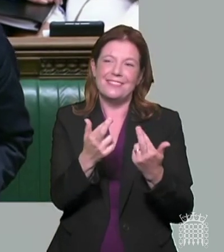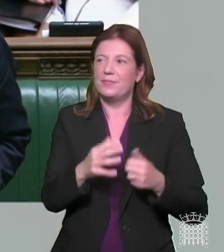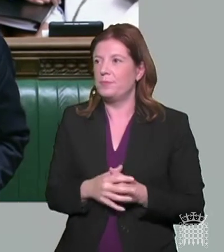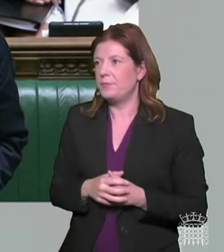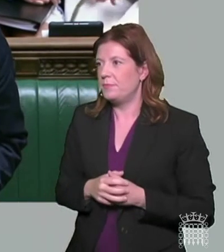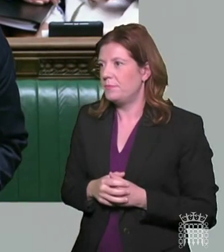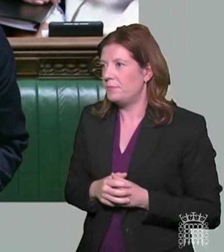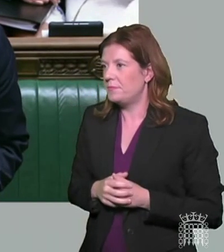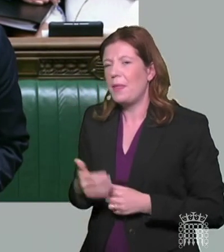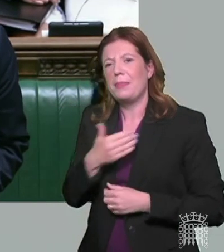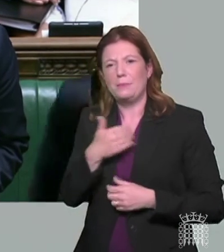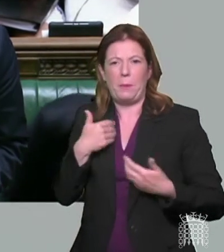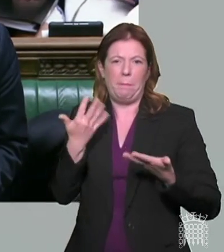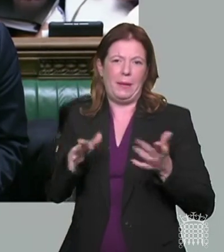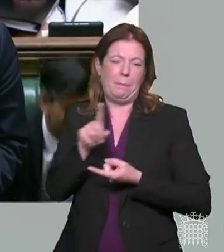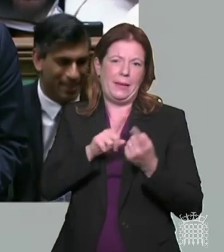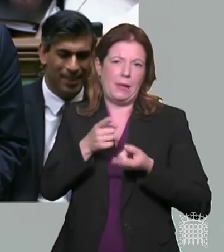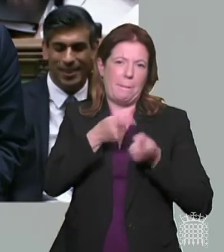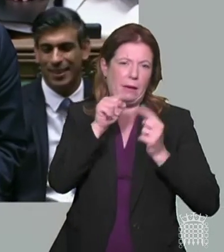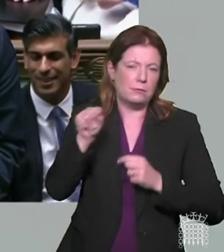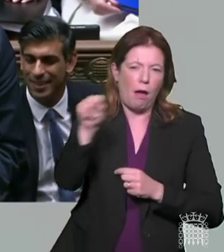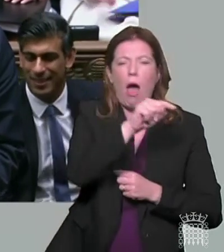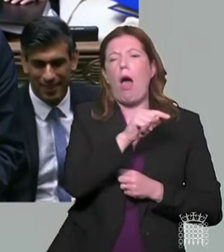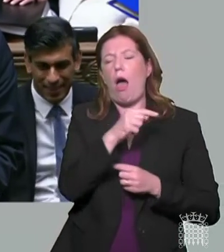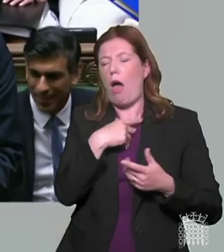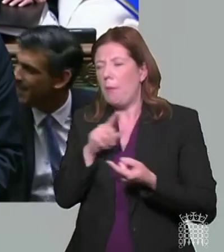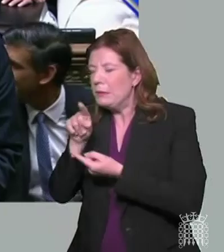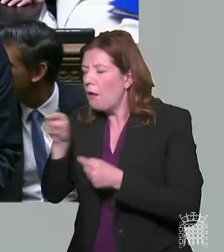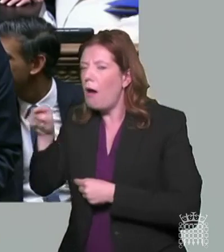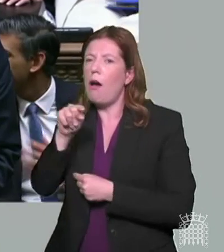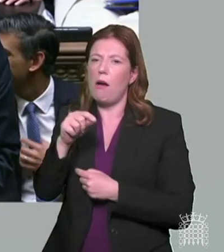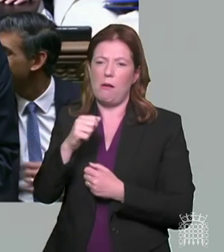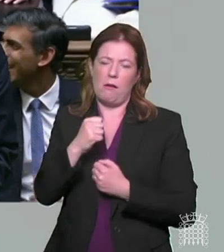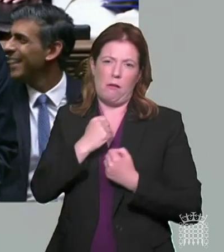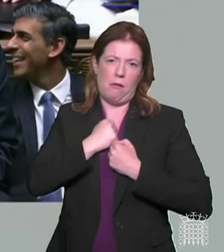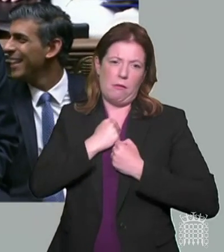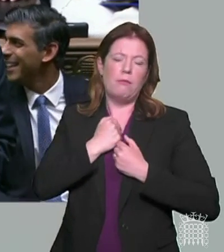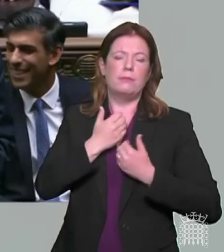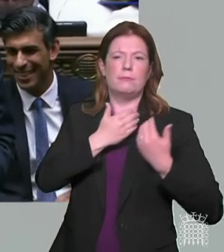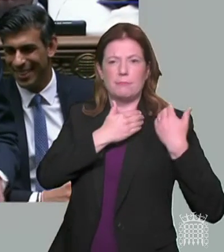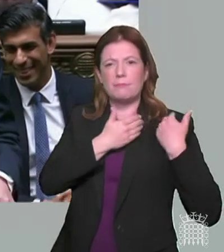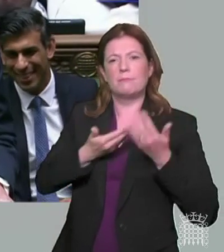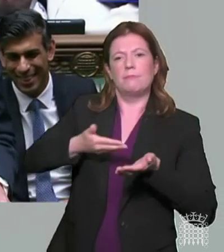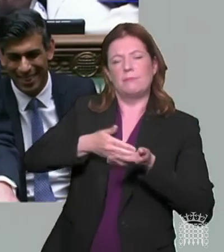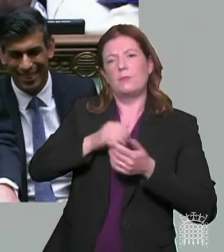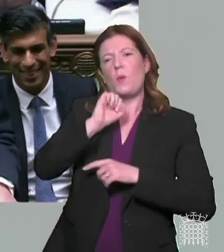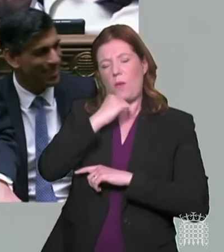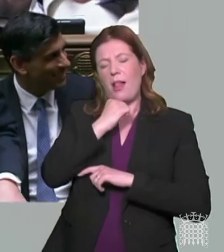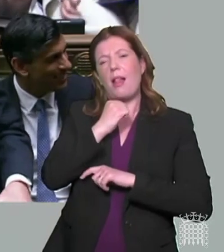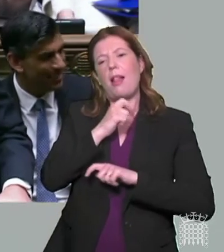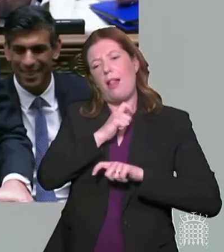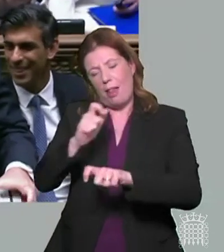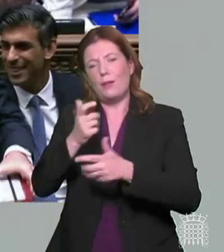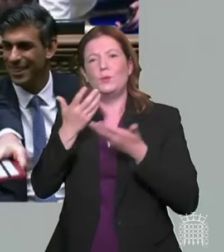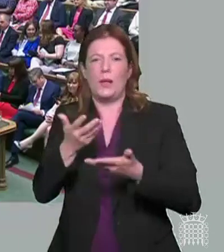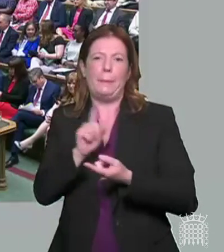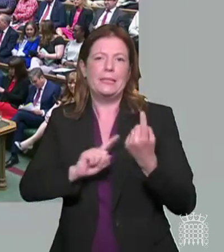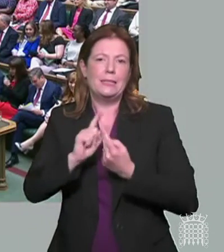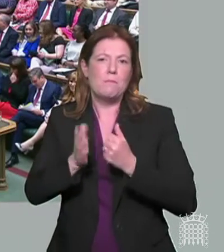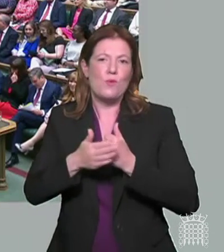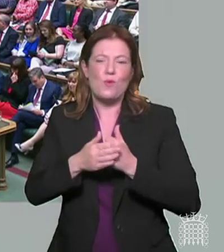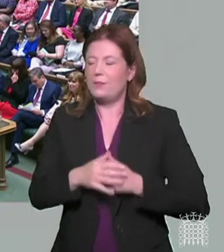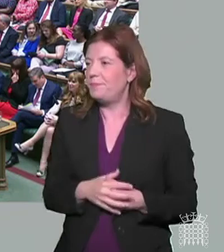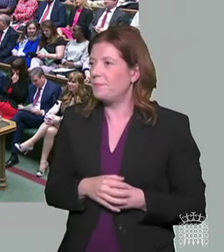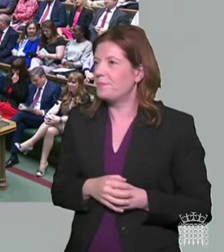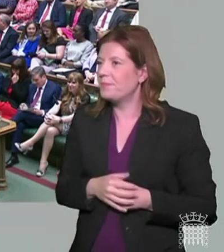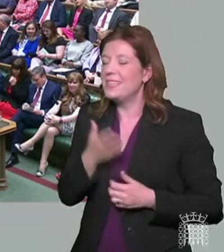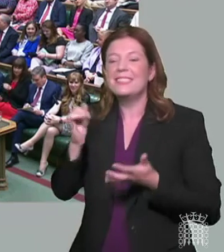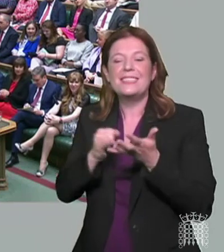This morning I had meetings with ministerial colleagues and others, and in addition to my duties in this House, I shall have further such meetings later today.